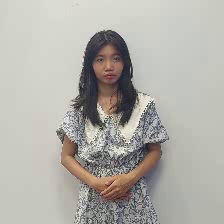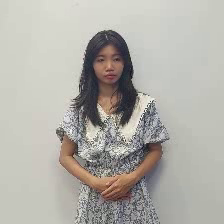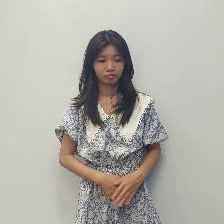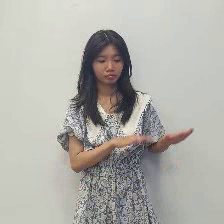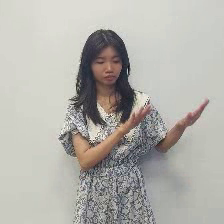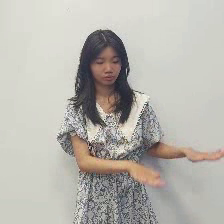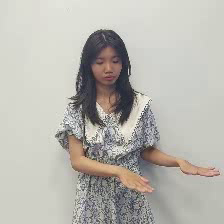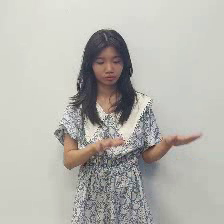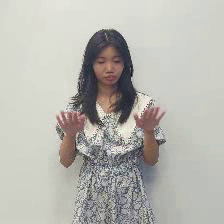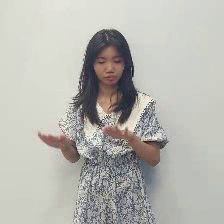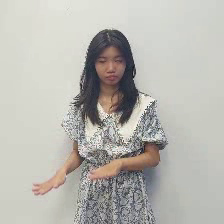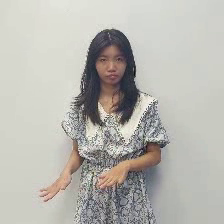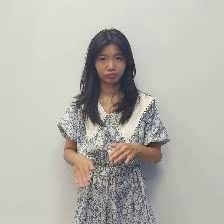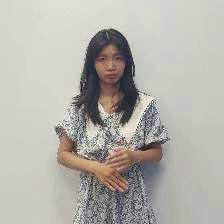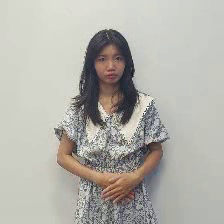Chậm lại